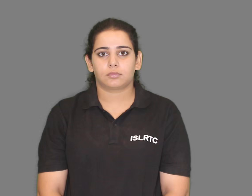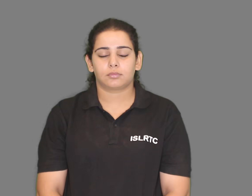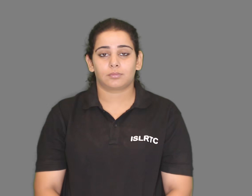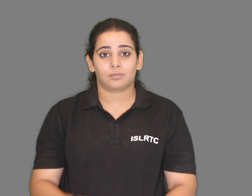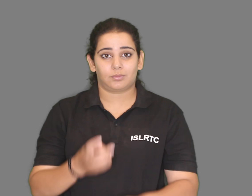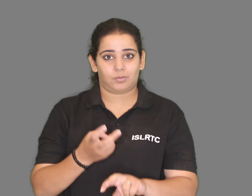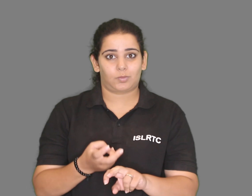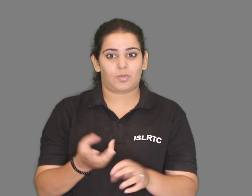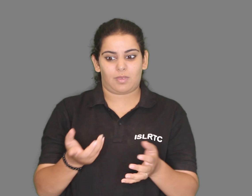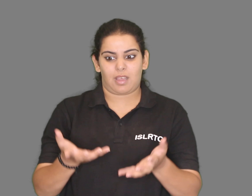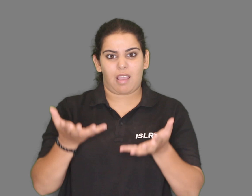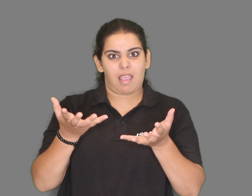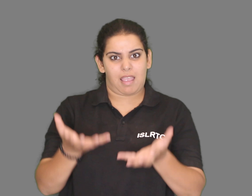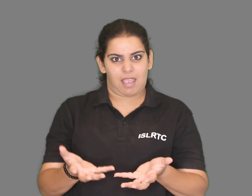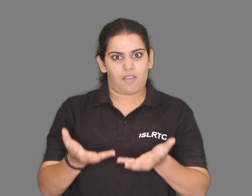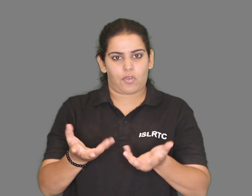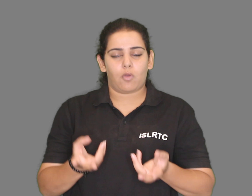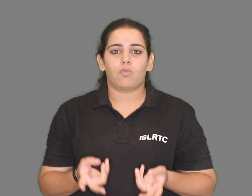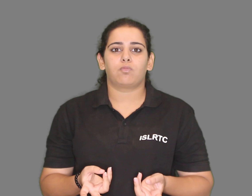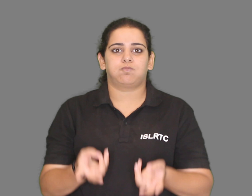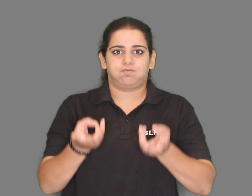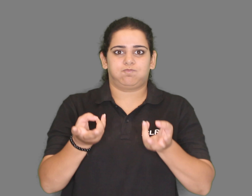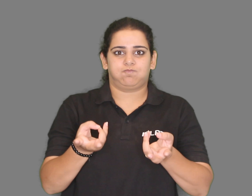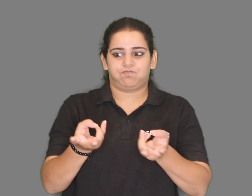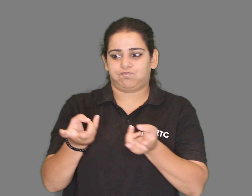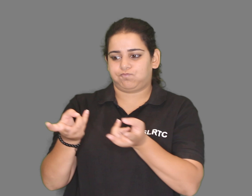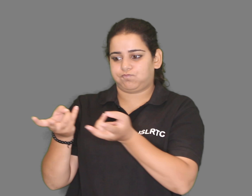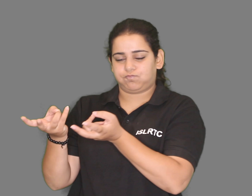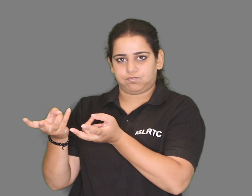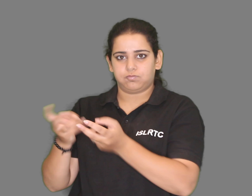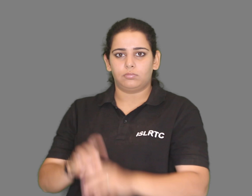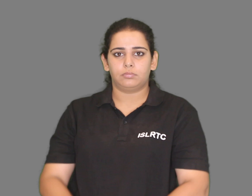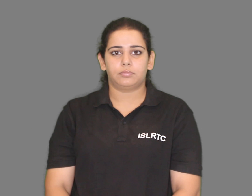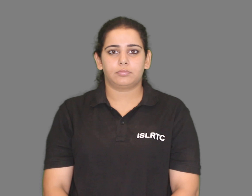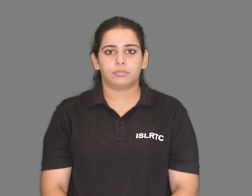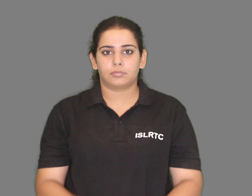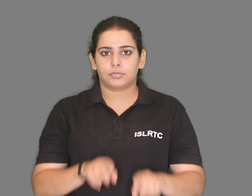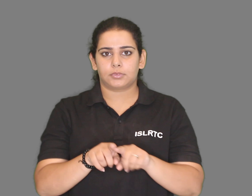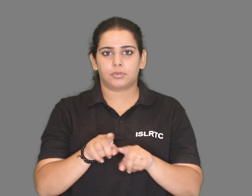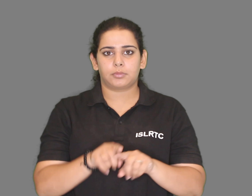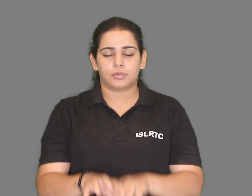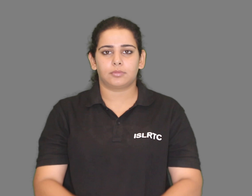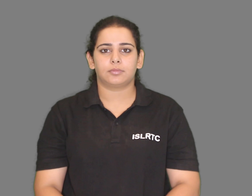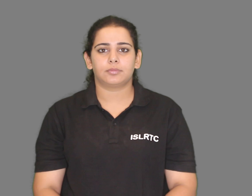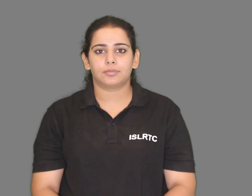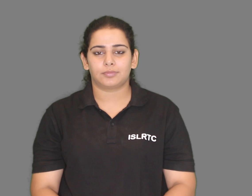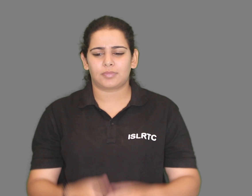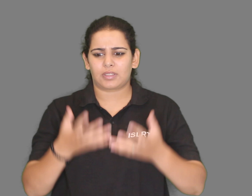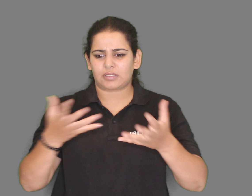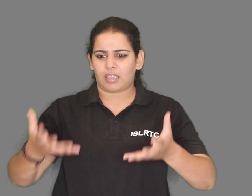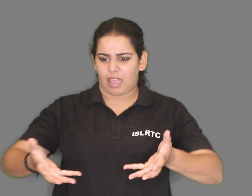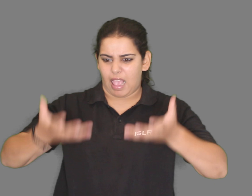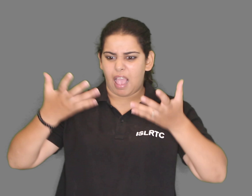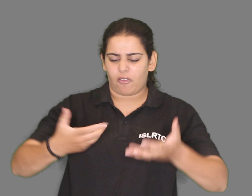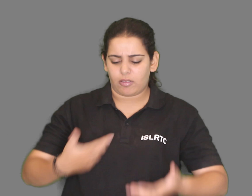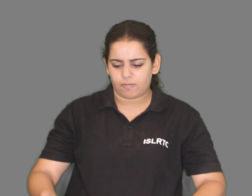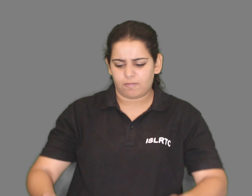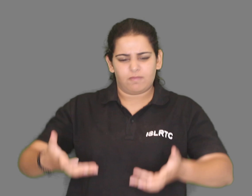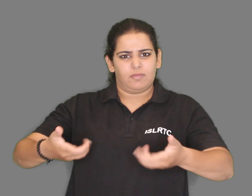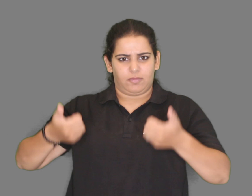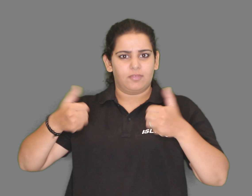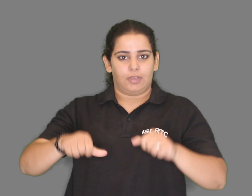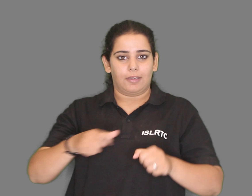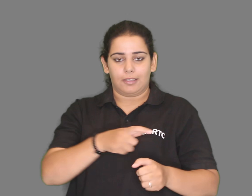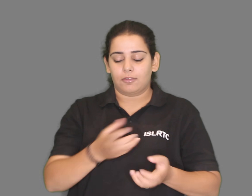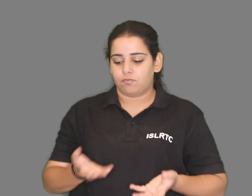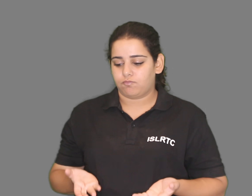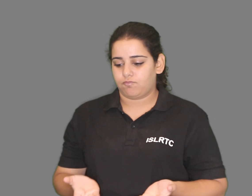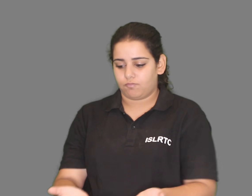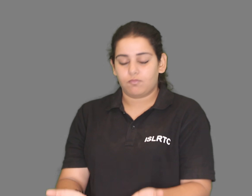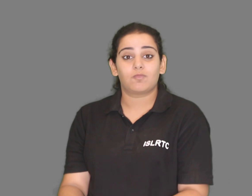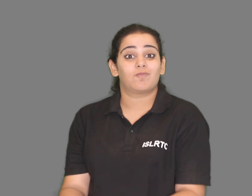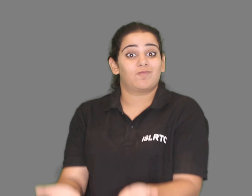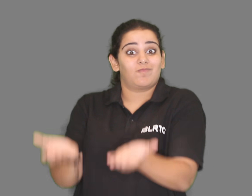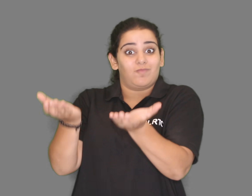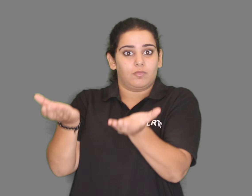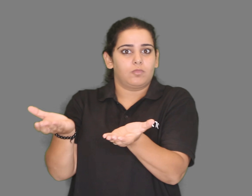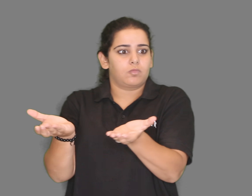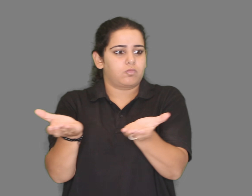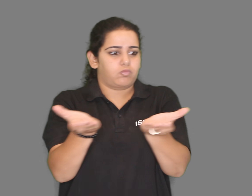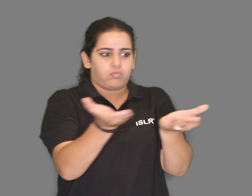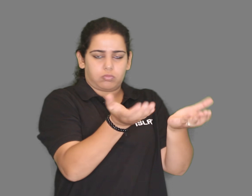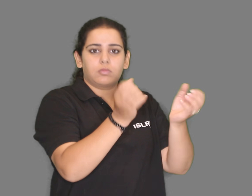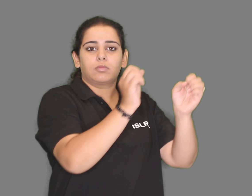Pallet A flat wooden structure that heavy goods are put onto so that they can be moved using a fork-lift truck